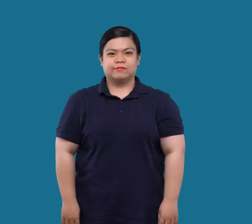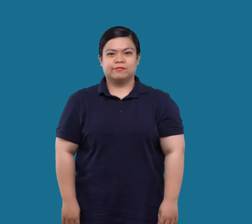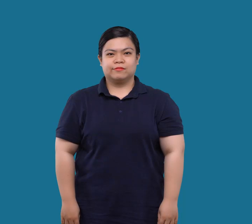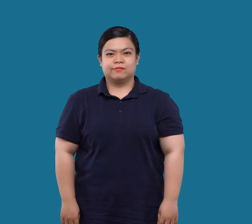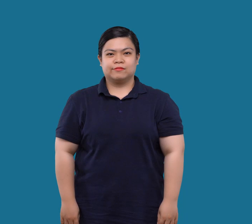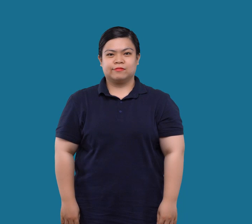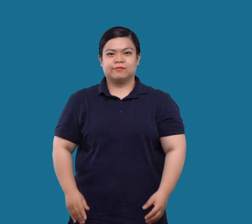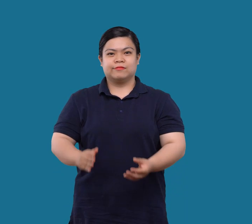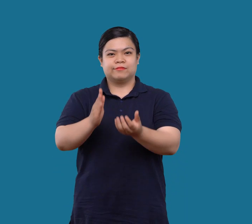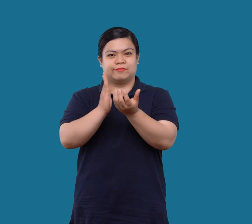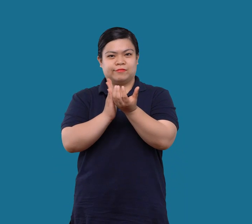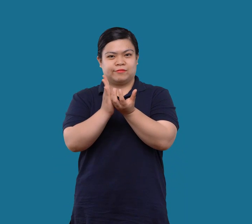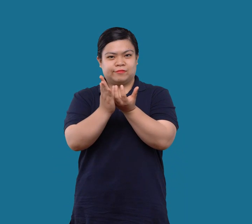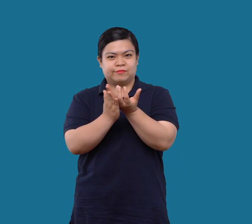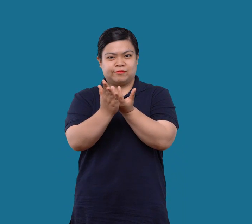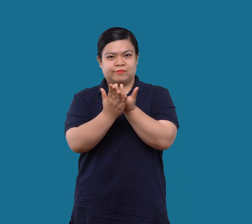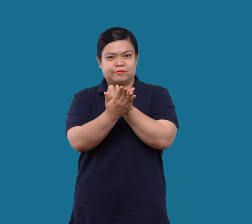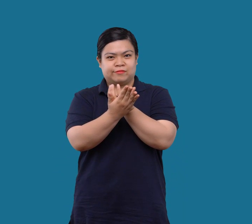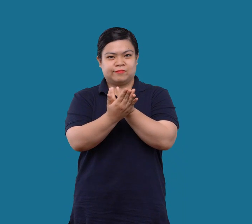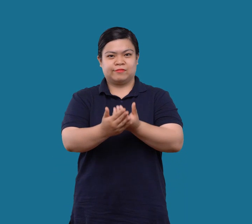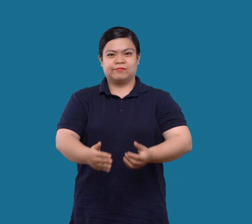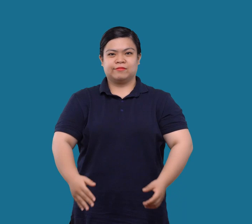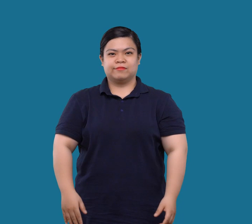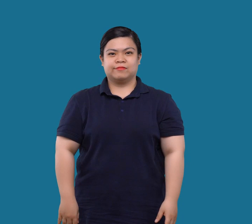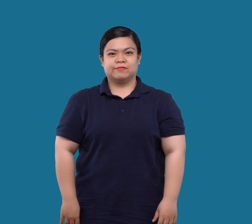quả bưởi